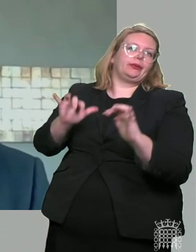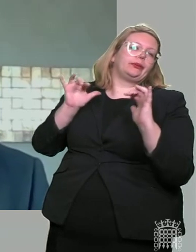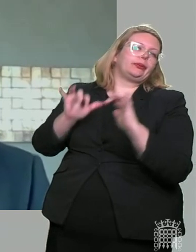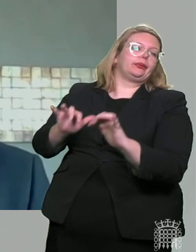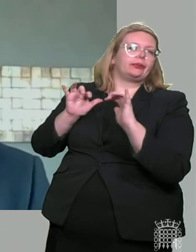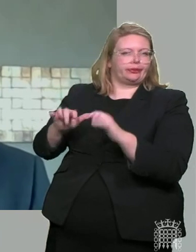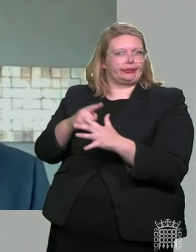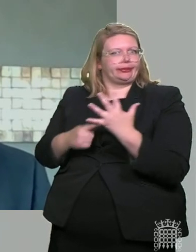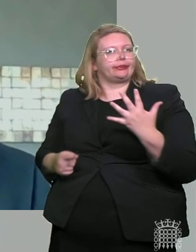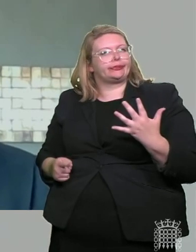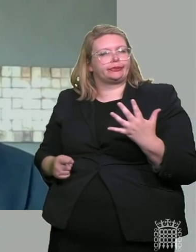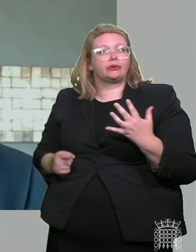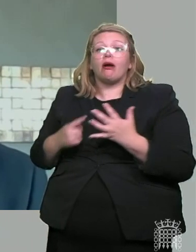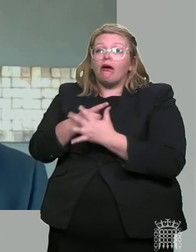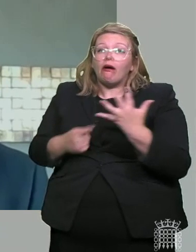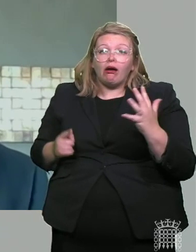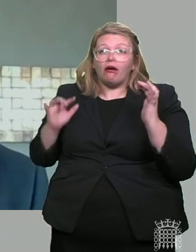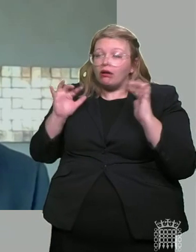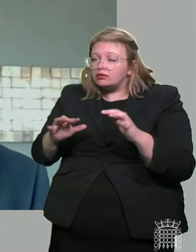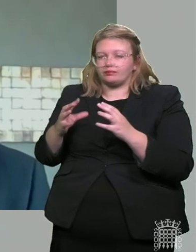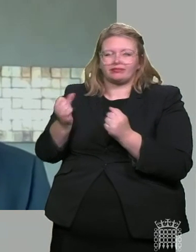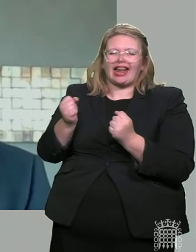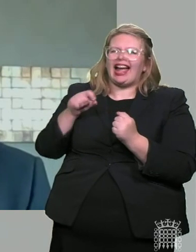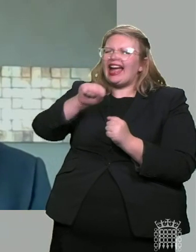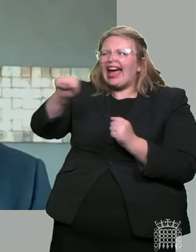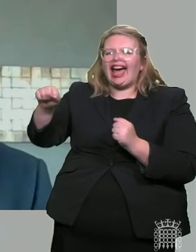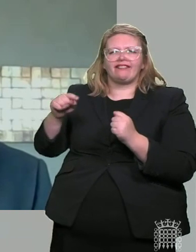These attractions all support superb cafes and pubs.